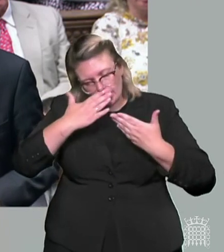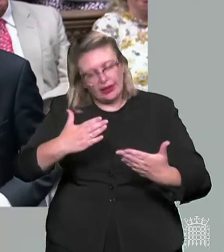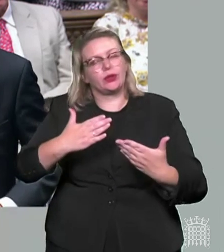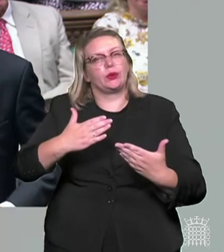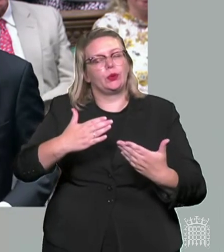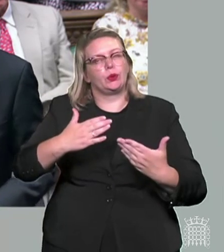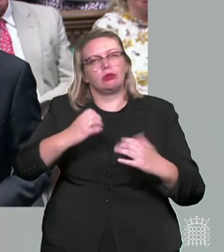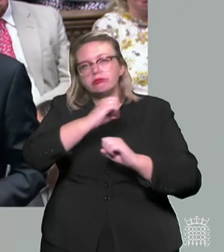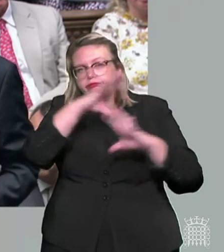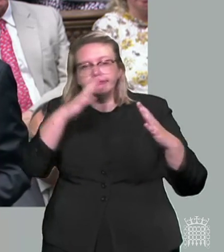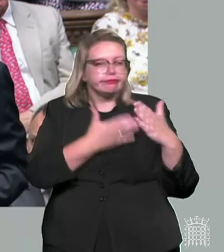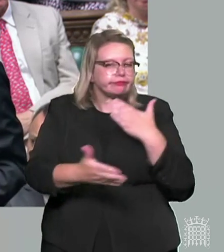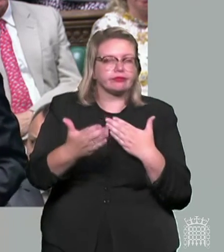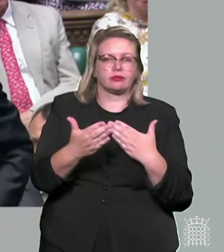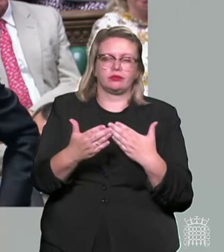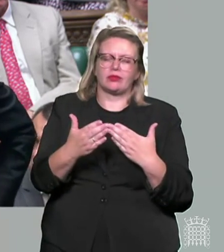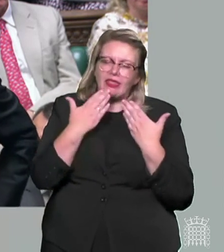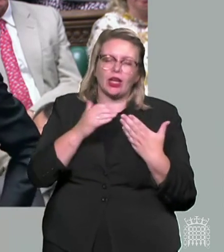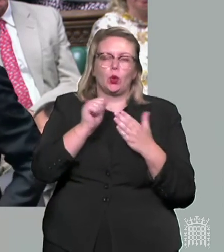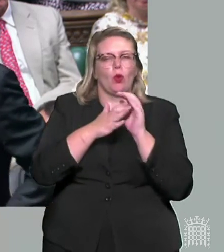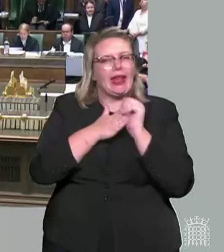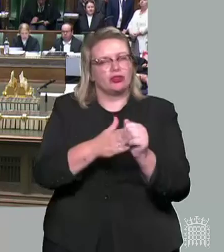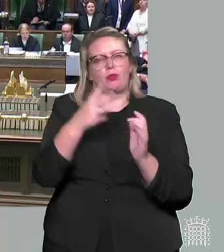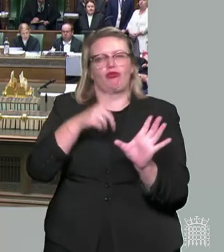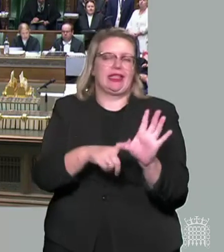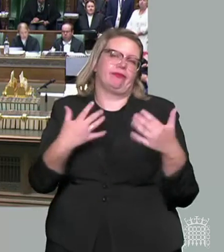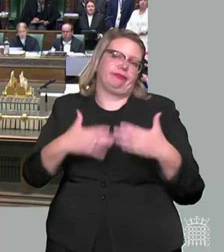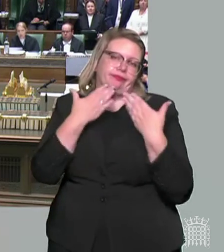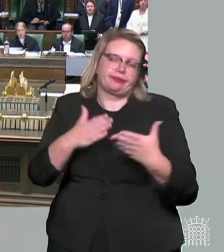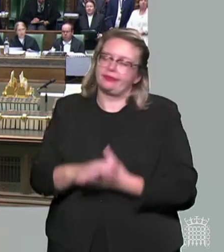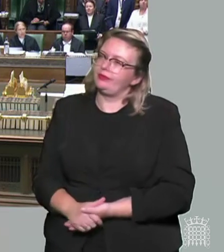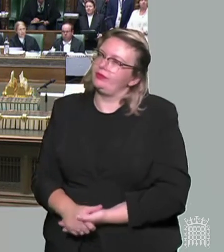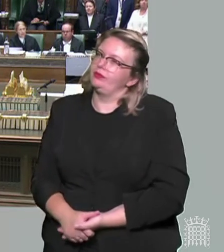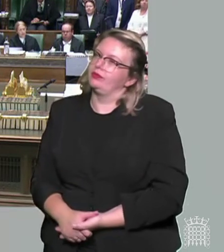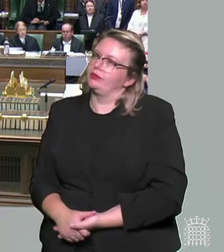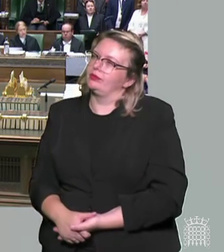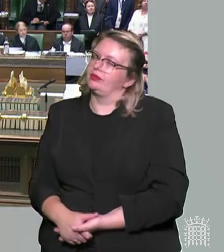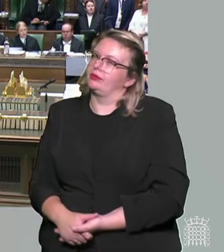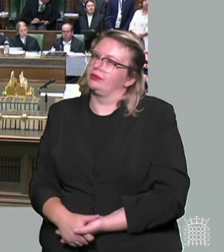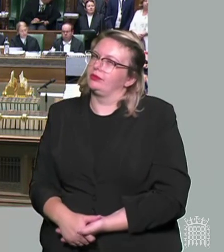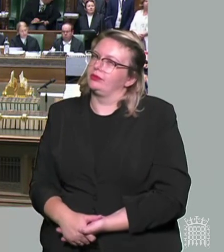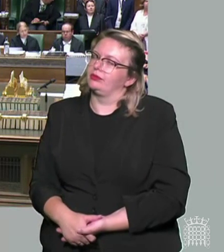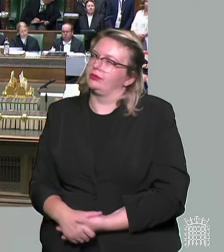the trees, and of myself, for his leadership over the last three years?